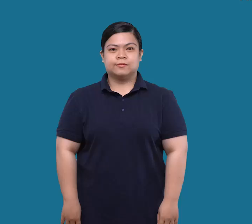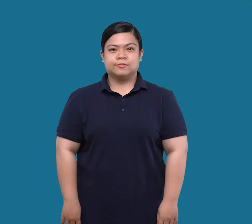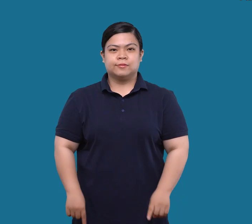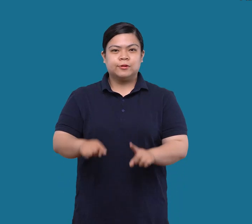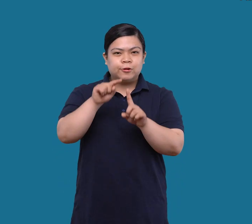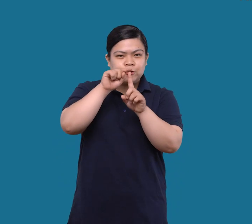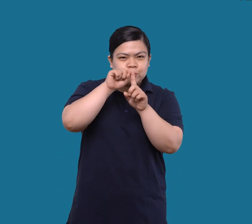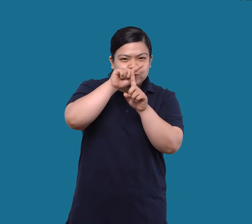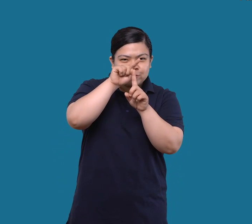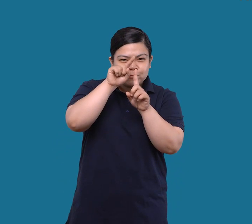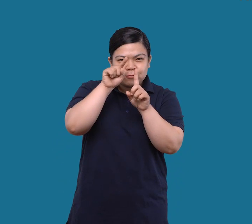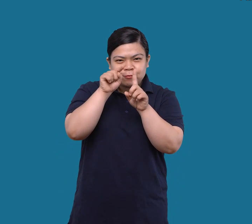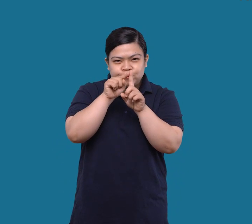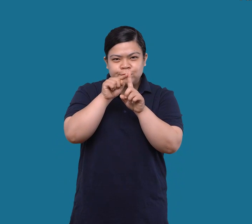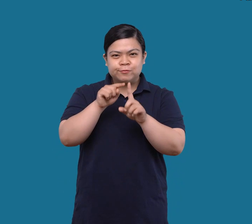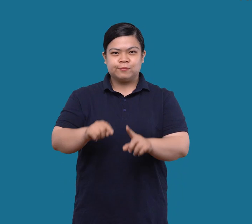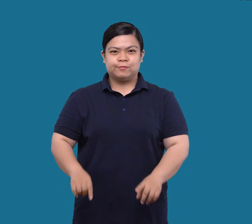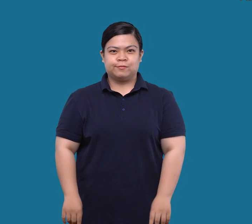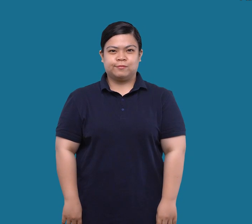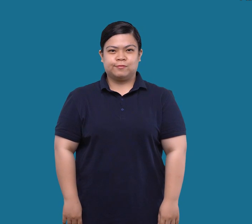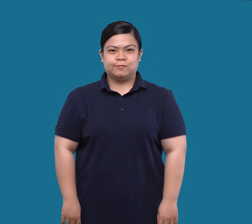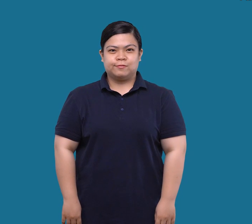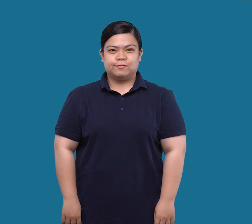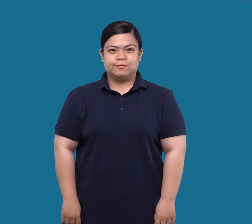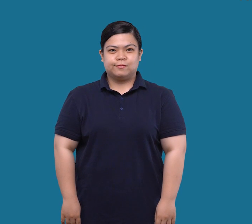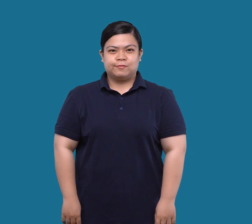rau ngò/rau mùi